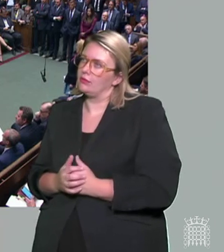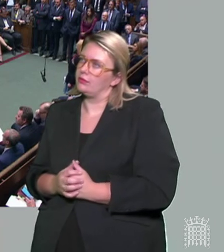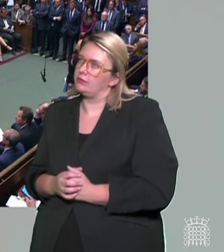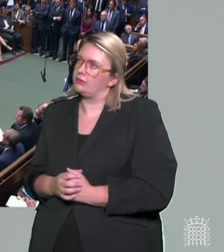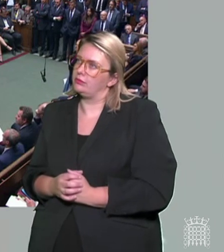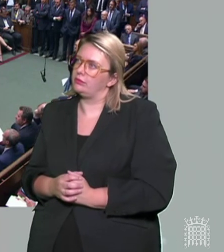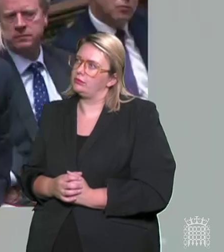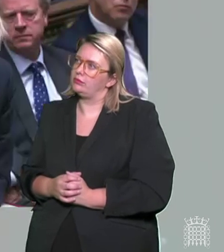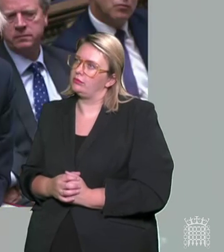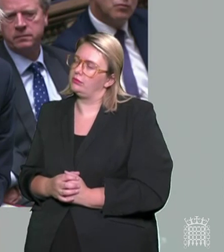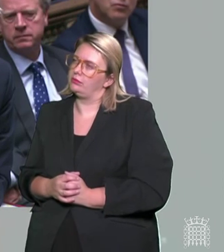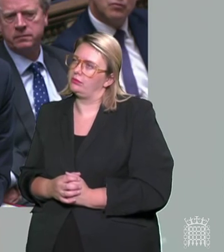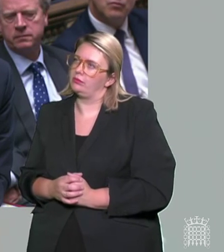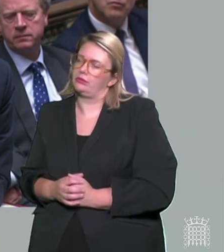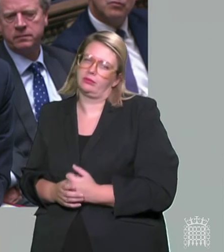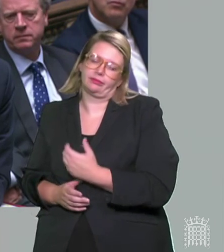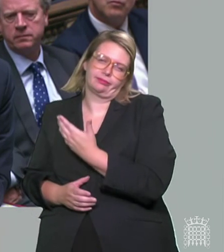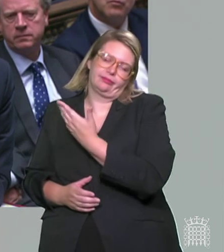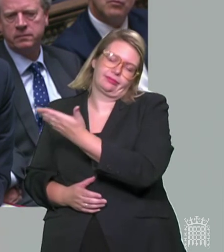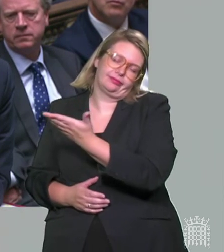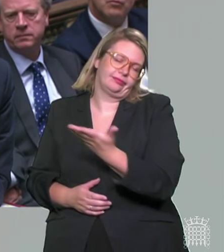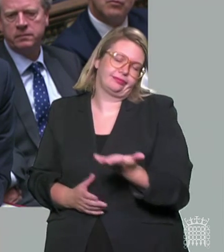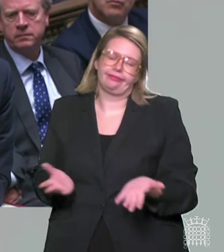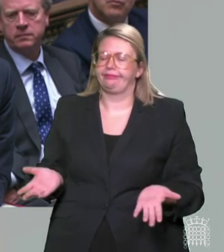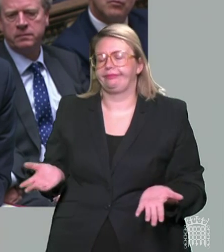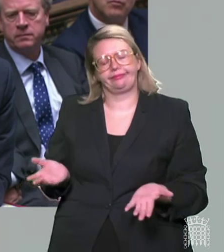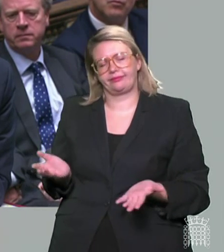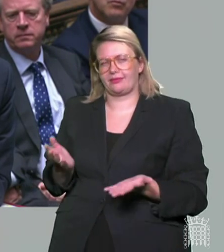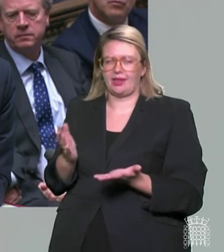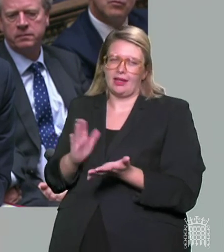I refer the honourable Lady to the answer I have just given.